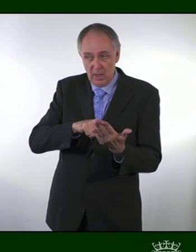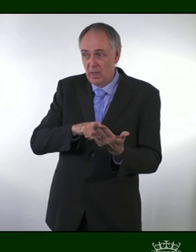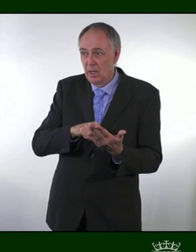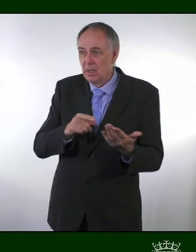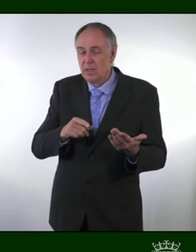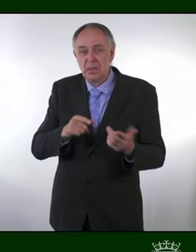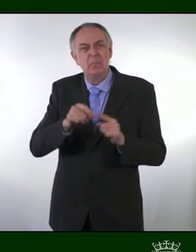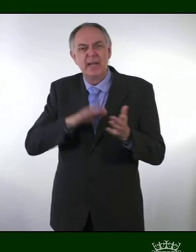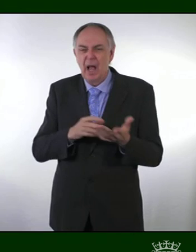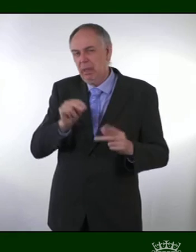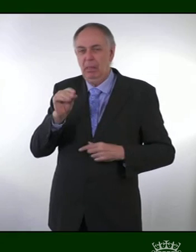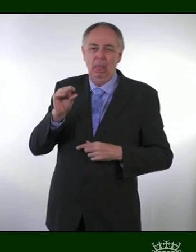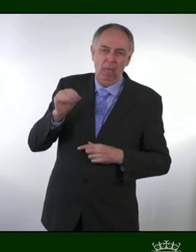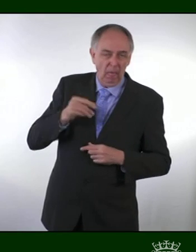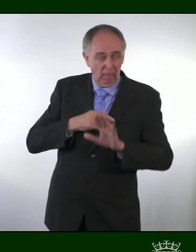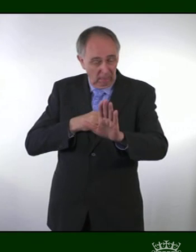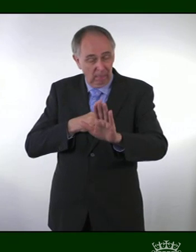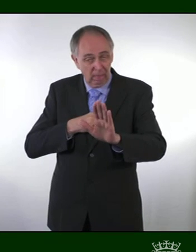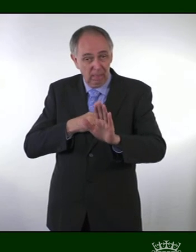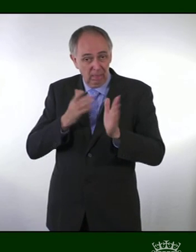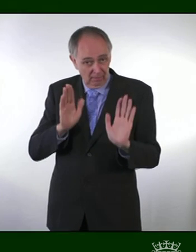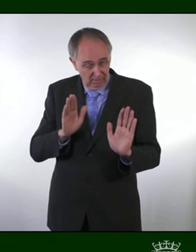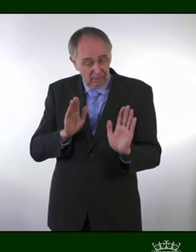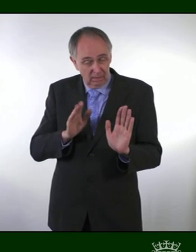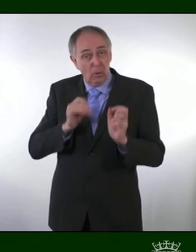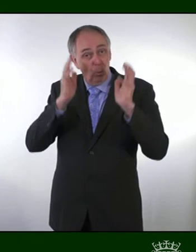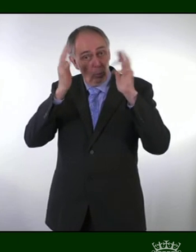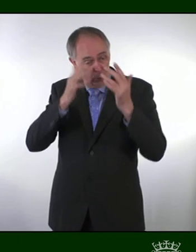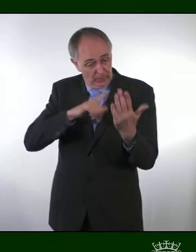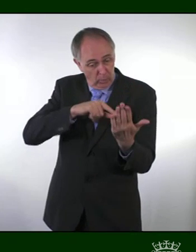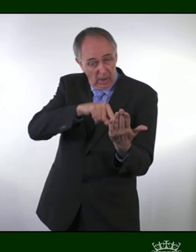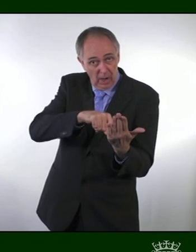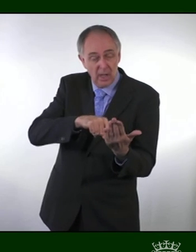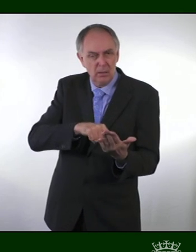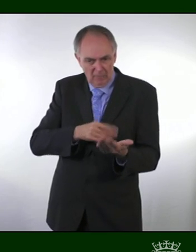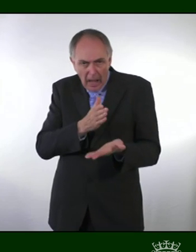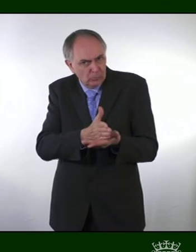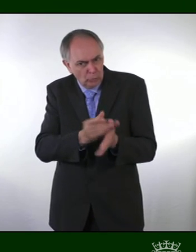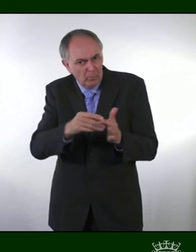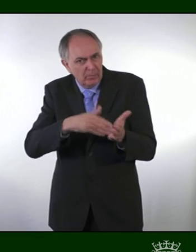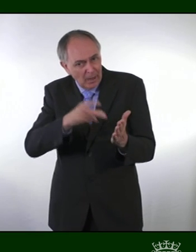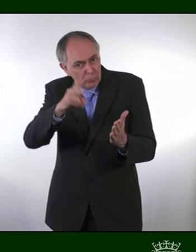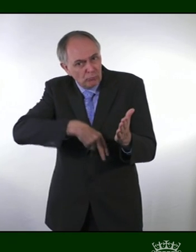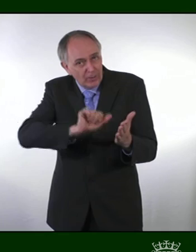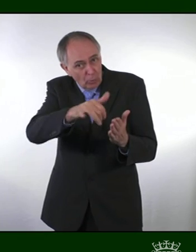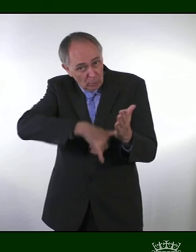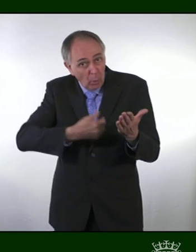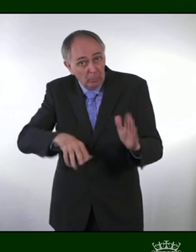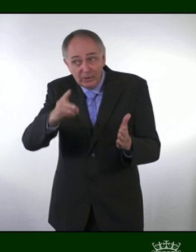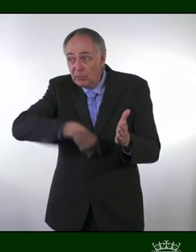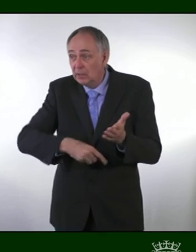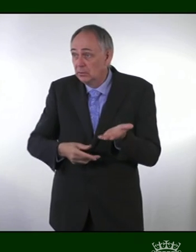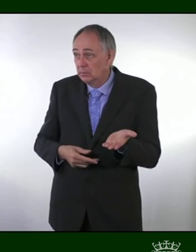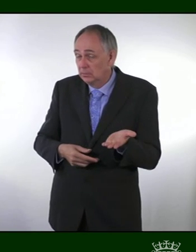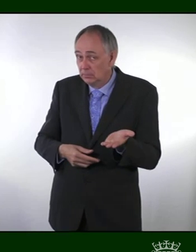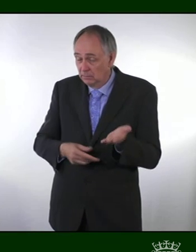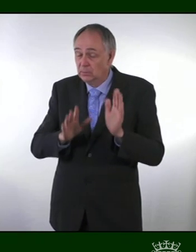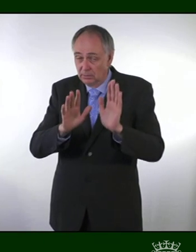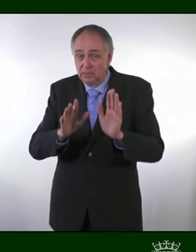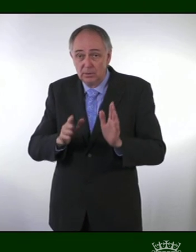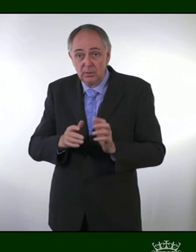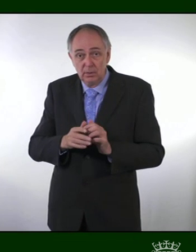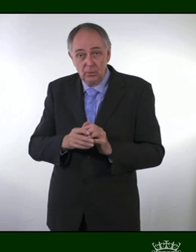He might want to listen. This is a real cause for concern because the commission goes on— I am sure that the Prime Minister has read the report.